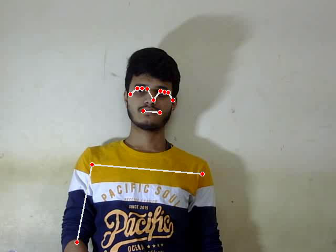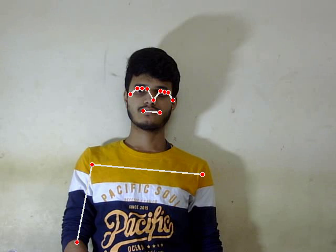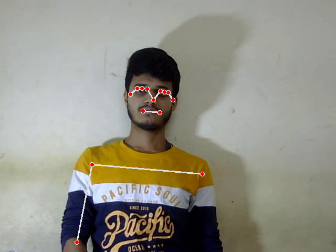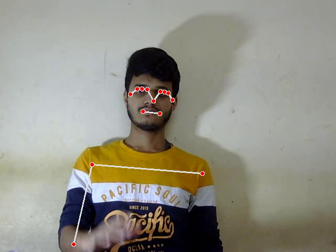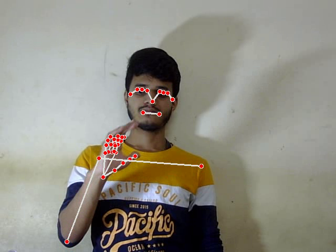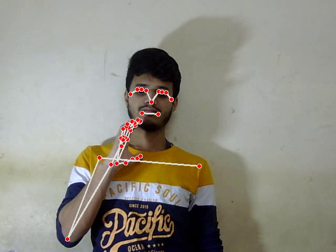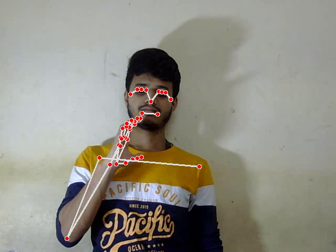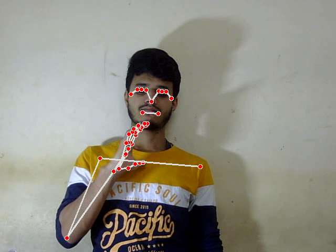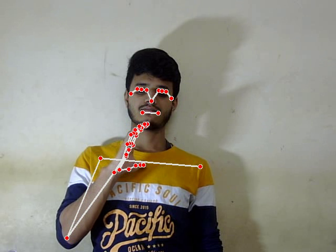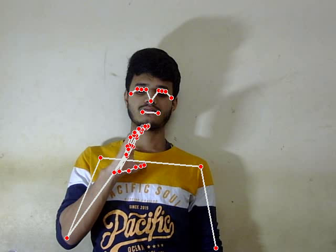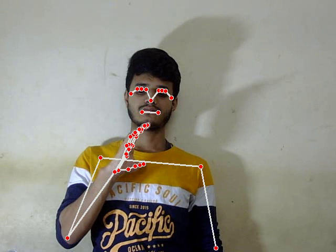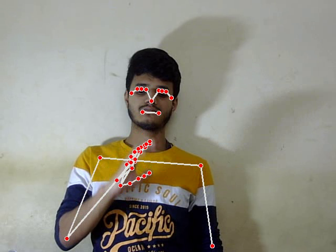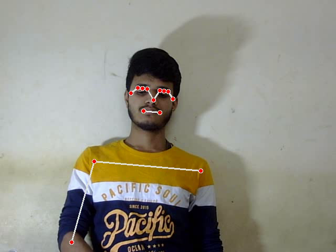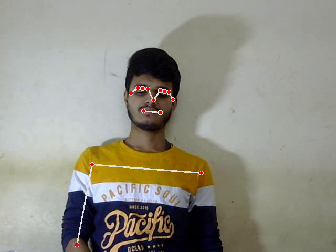fine